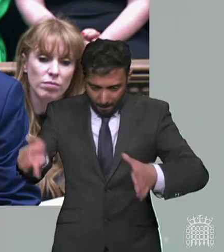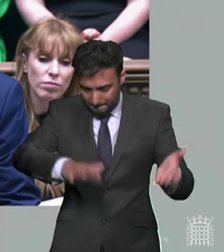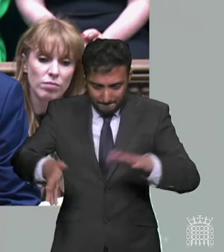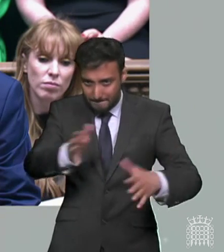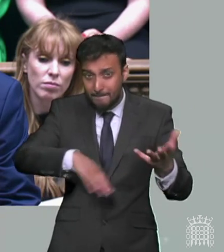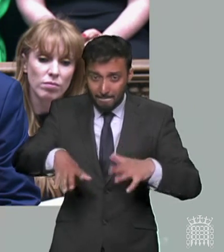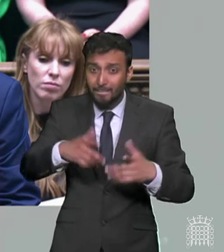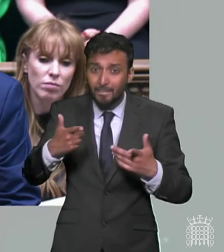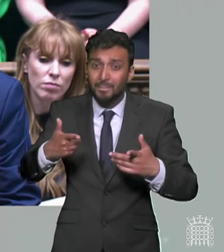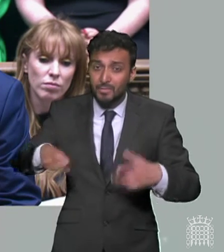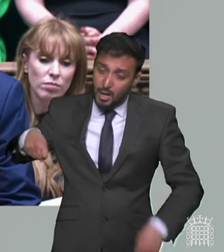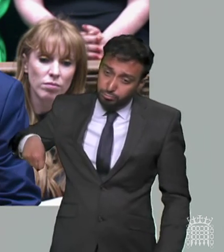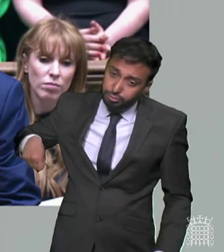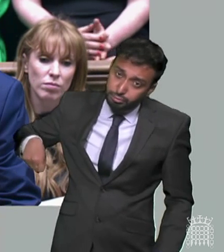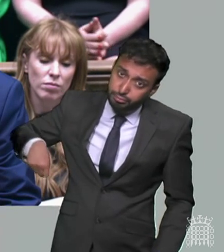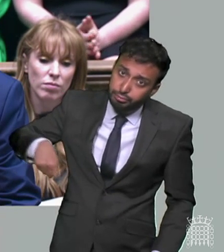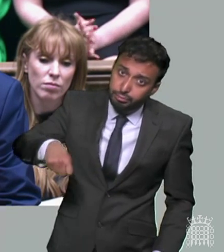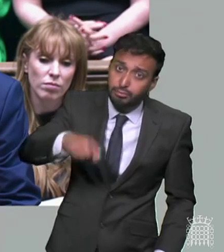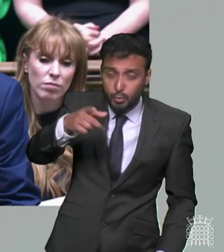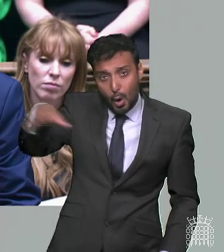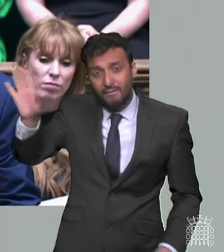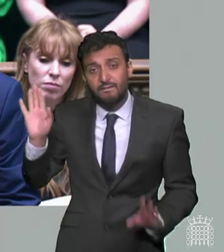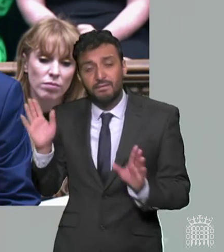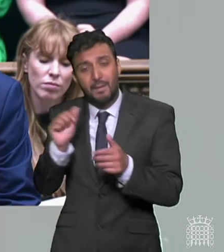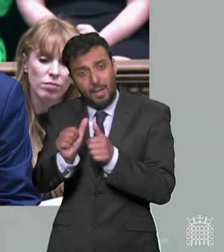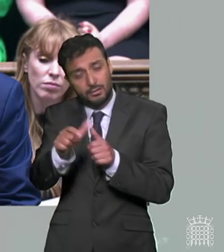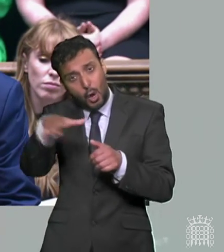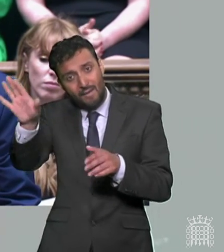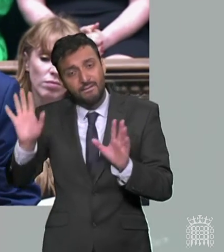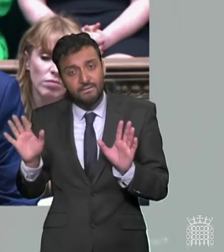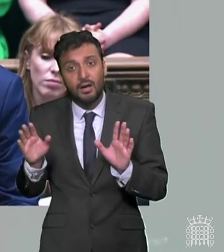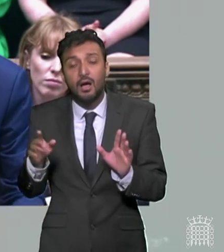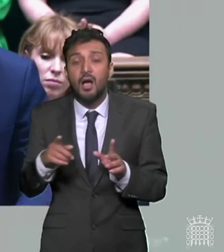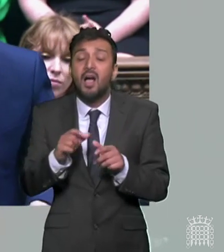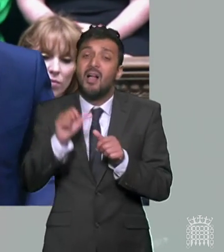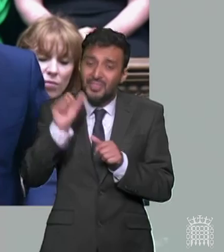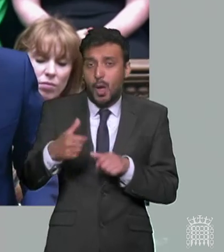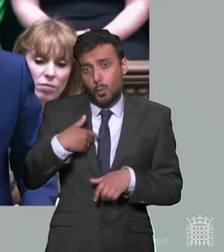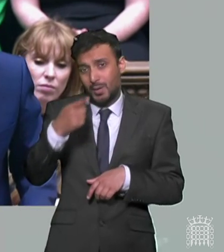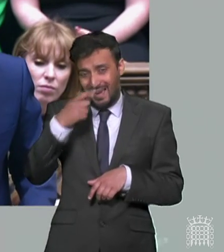Only then can the Government function again. Only then can the rot be carved out.